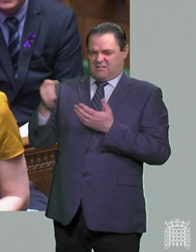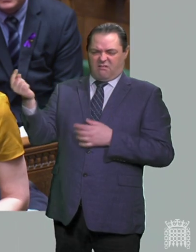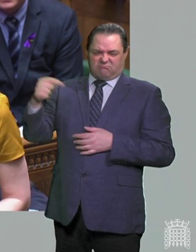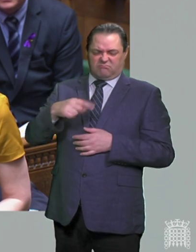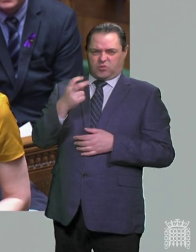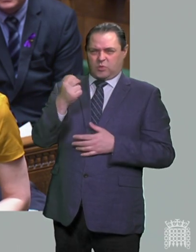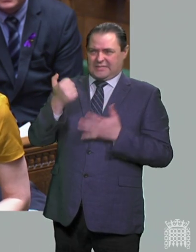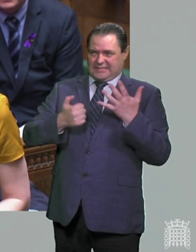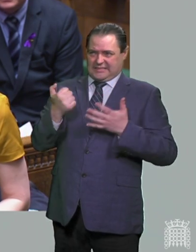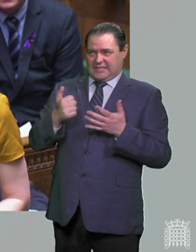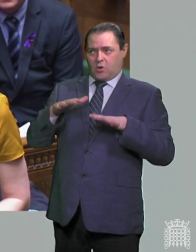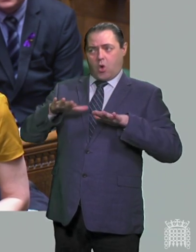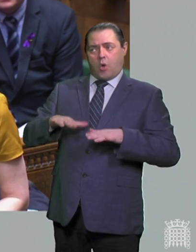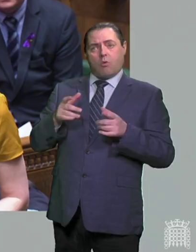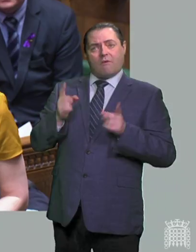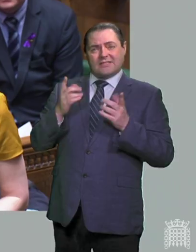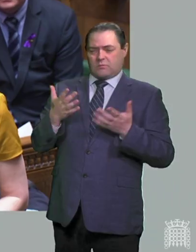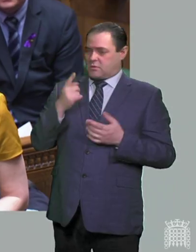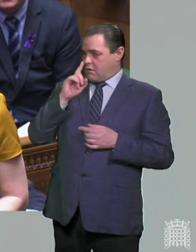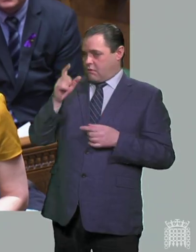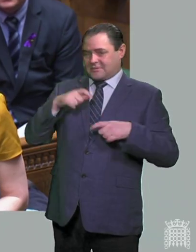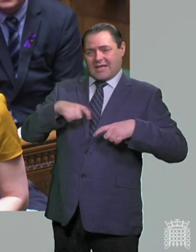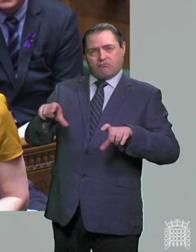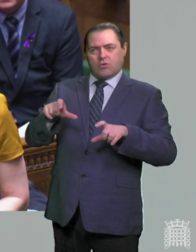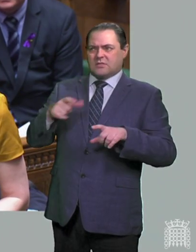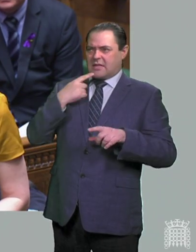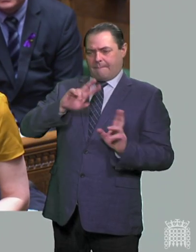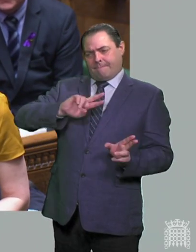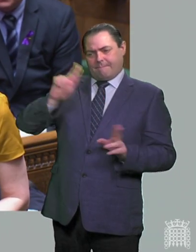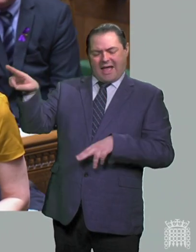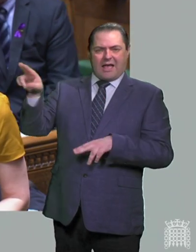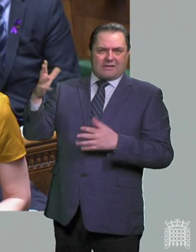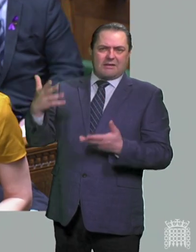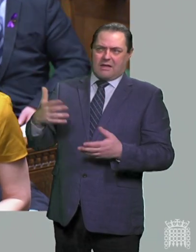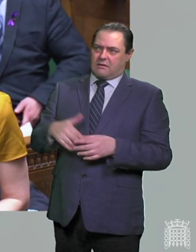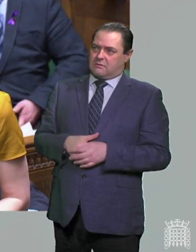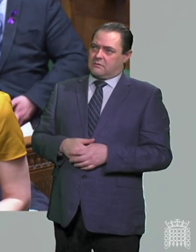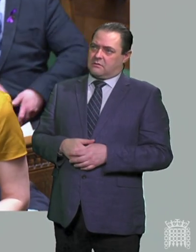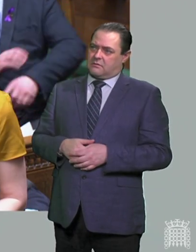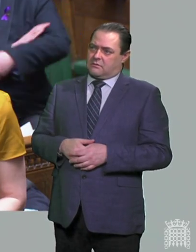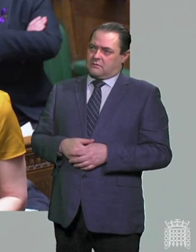The Home Office has just refused her renewal and advised that she should return to Afghanistan.